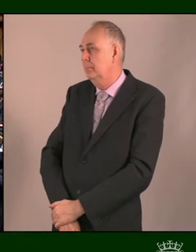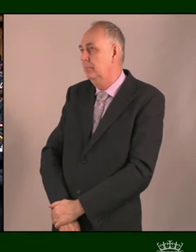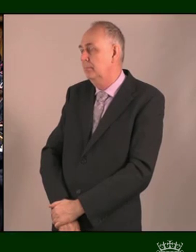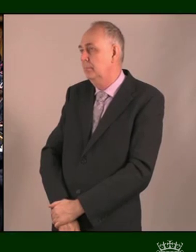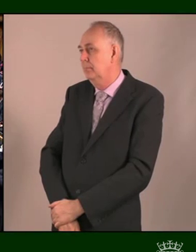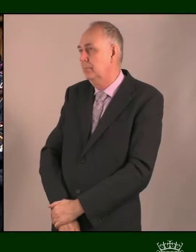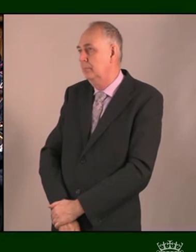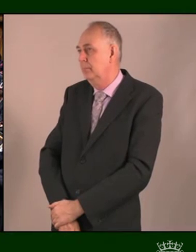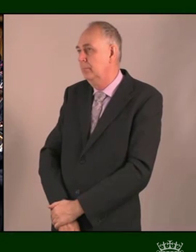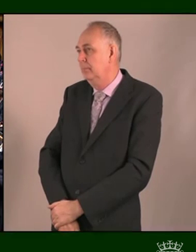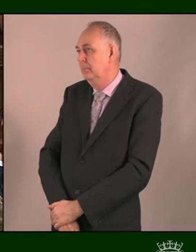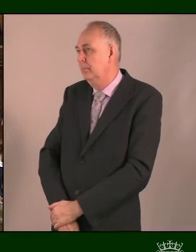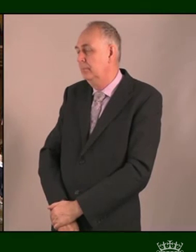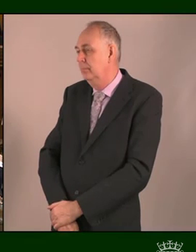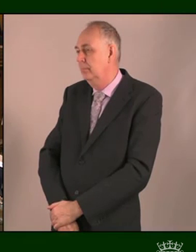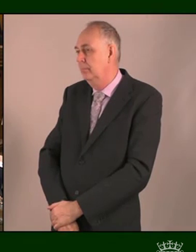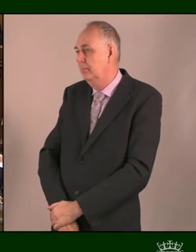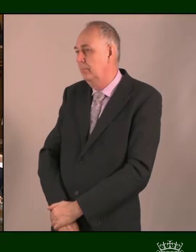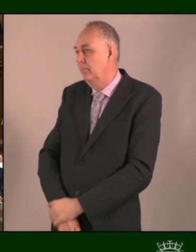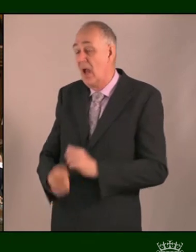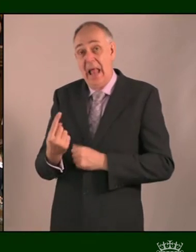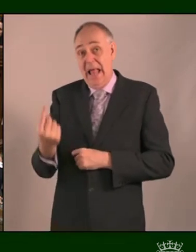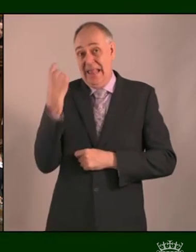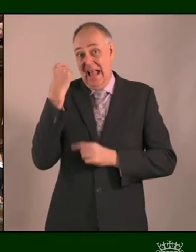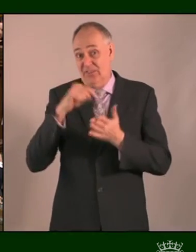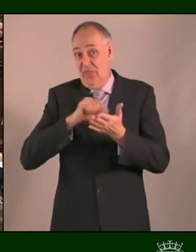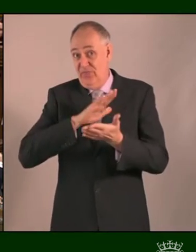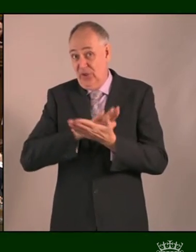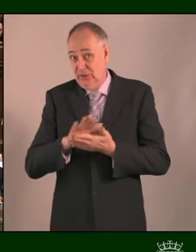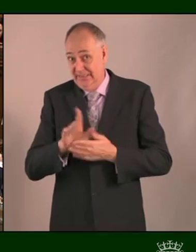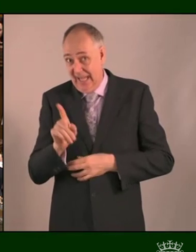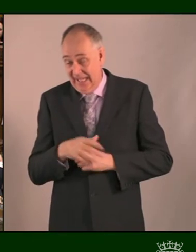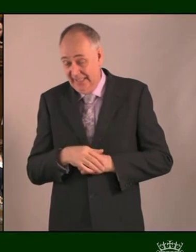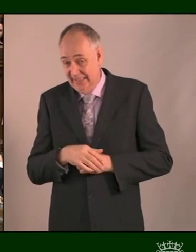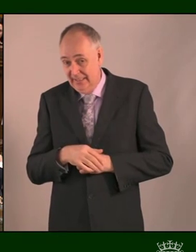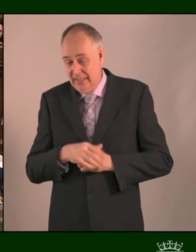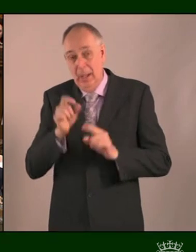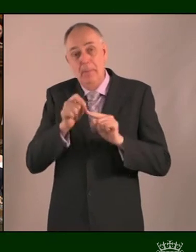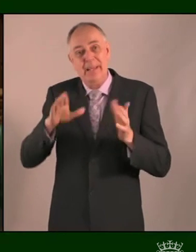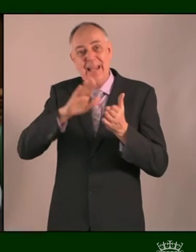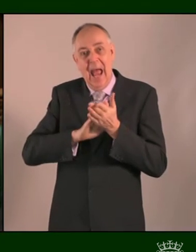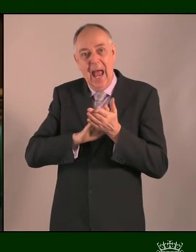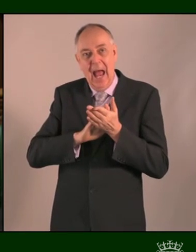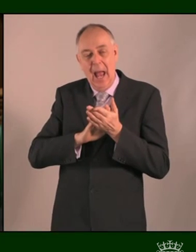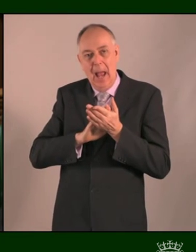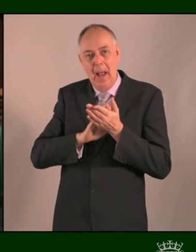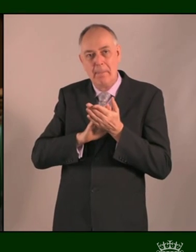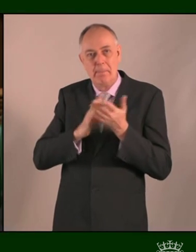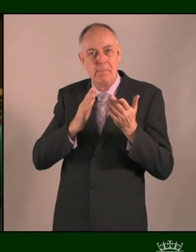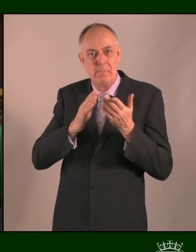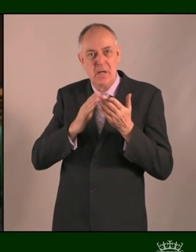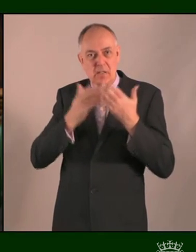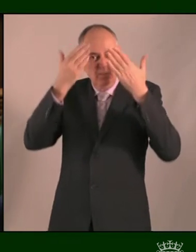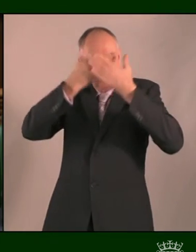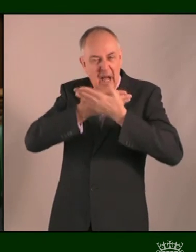Last Thursday, in the dead of night, the Prime Minister made a secret visit to Kettering General Hospital.